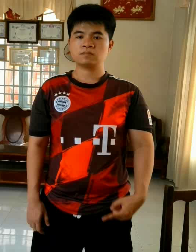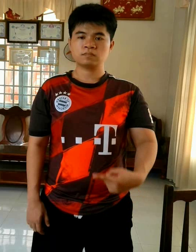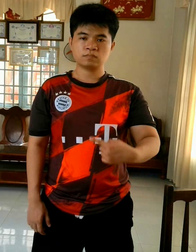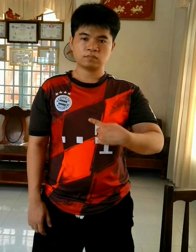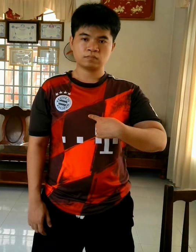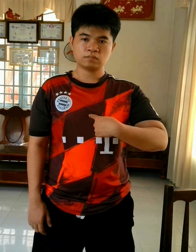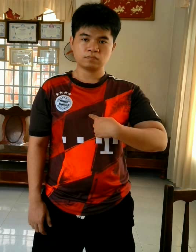toi